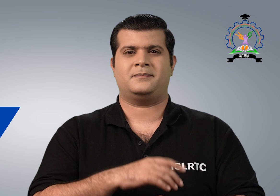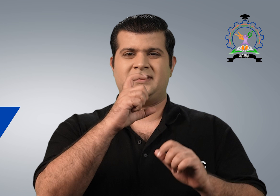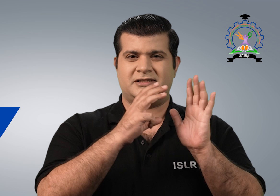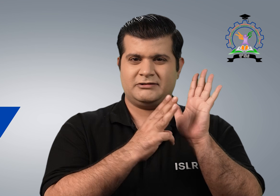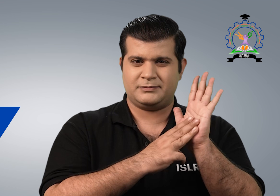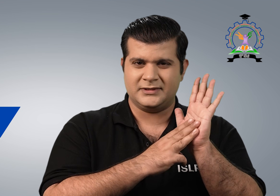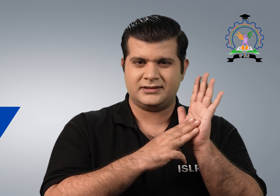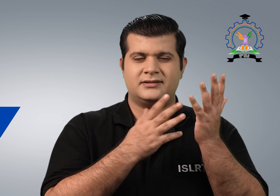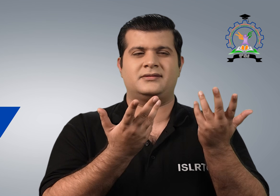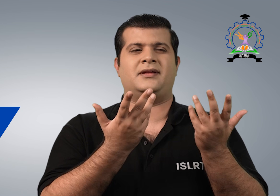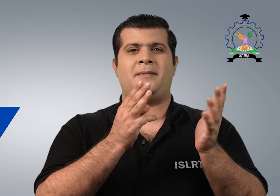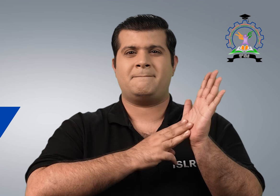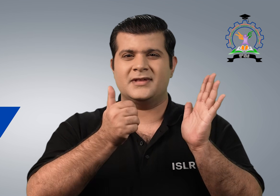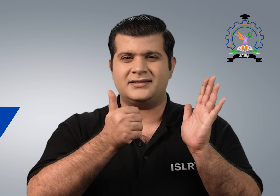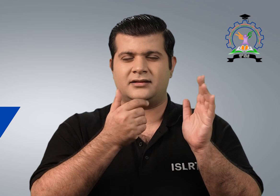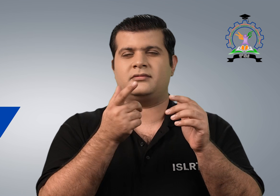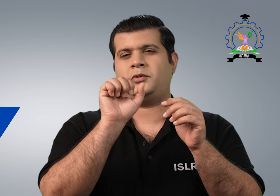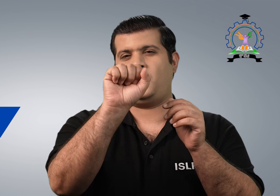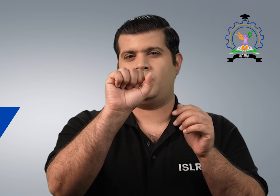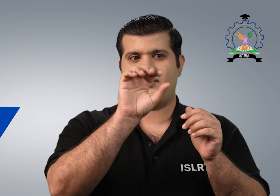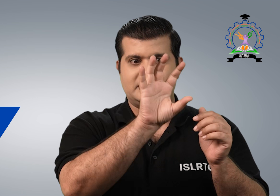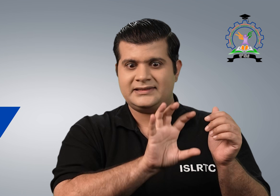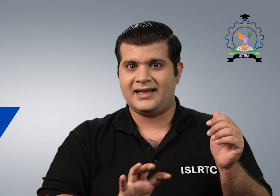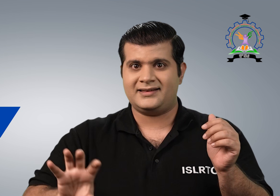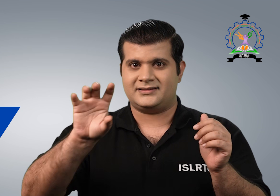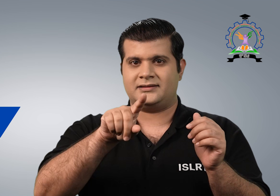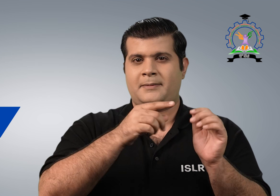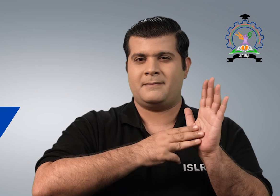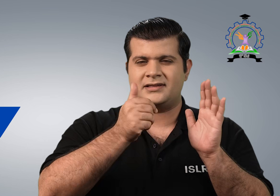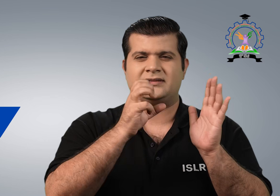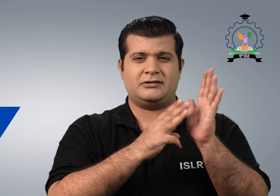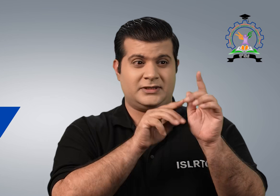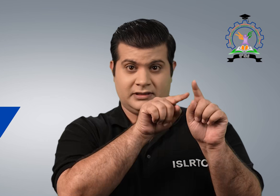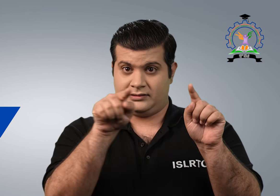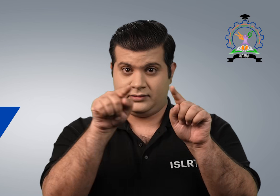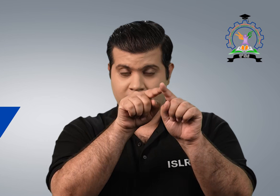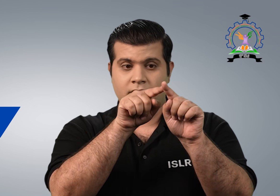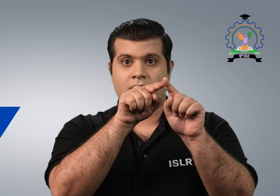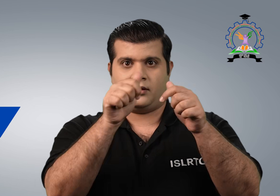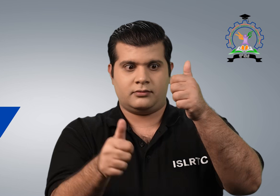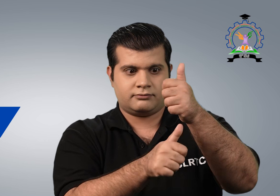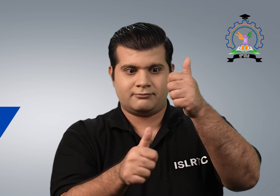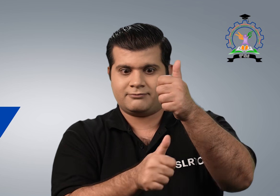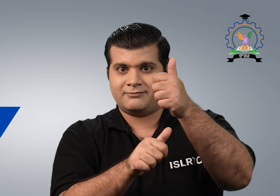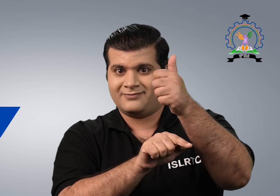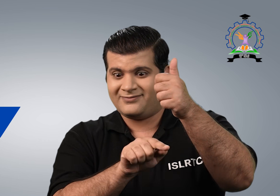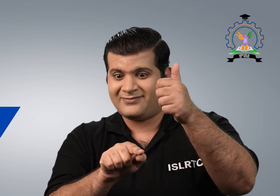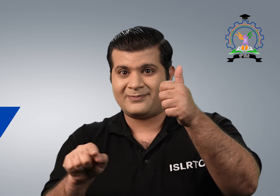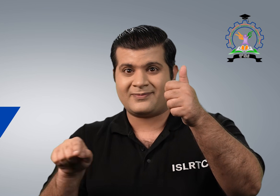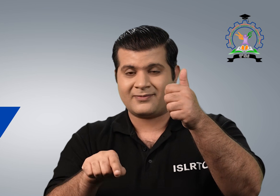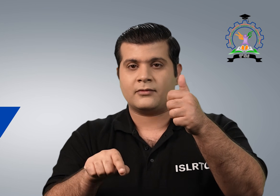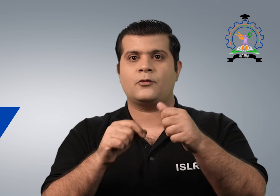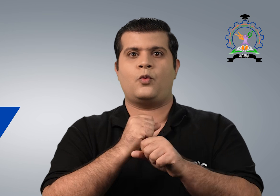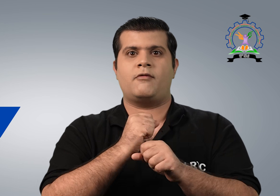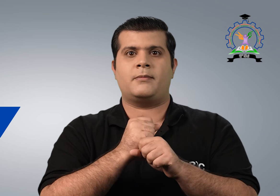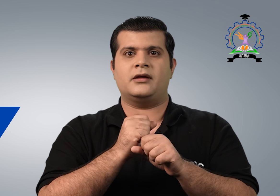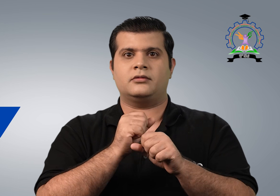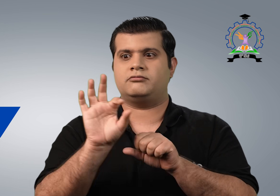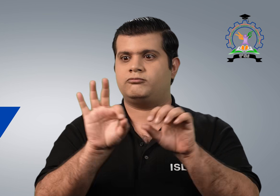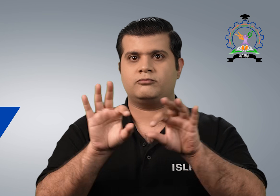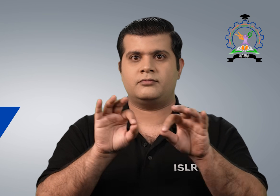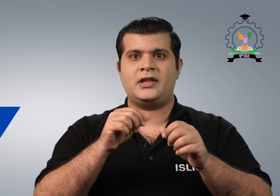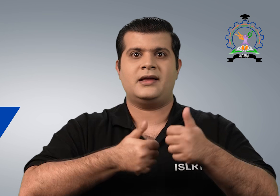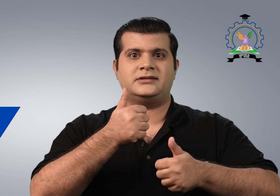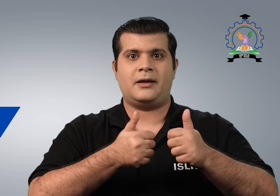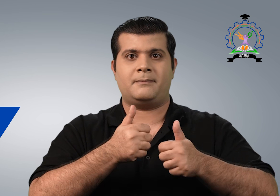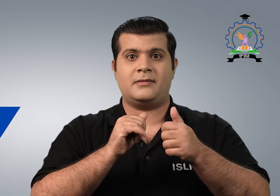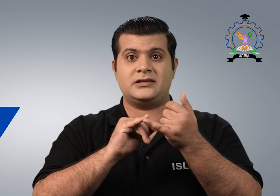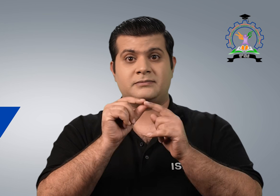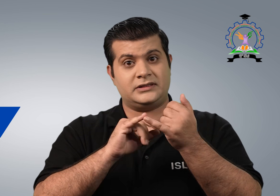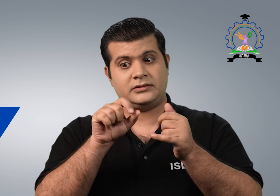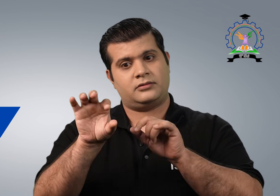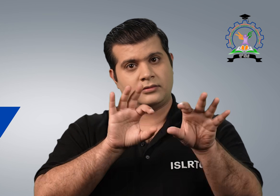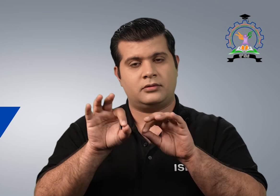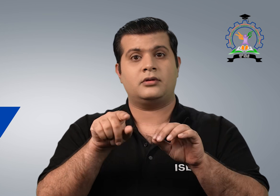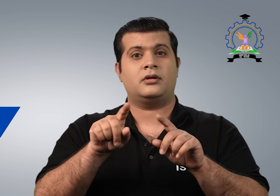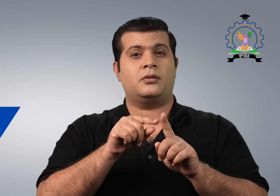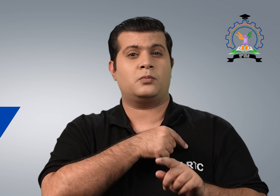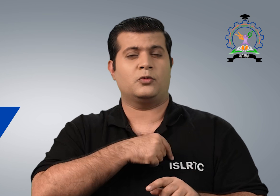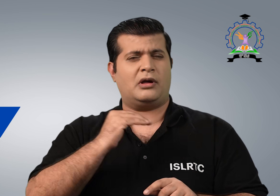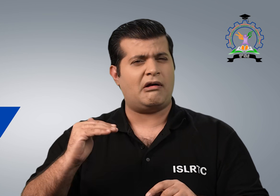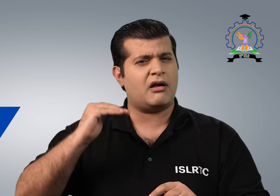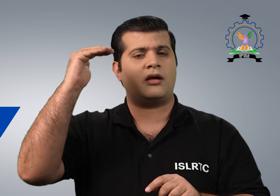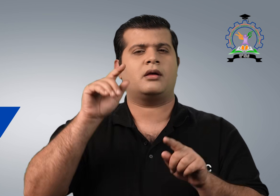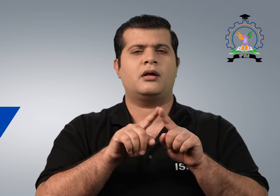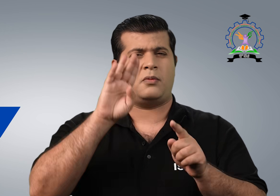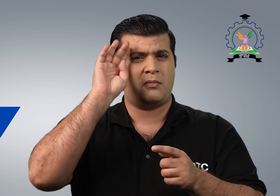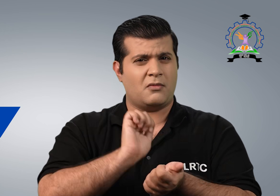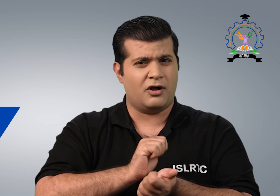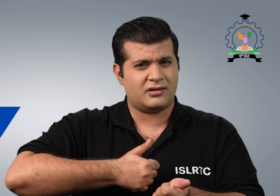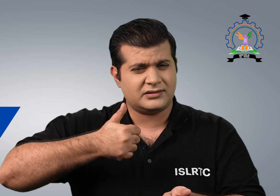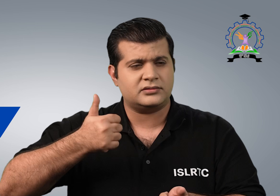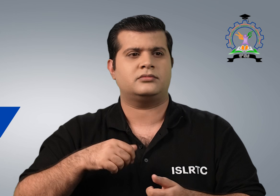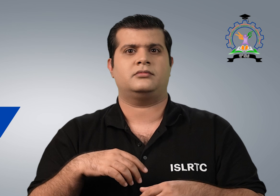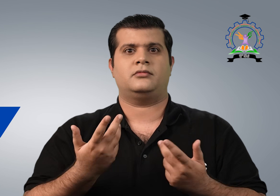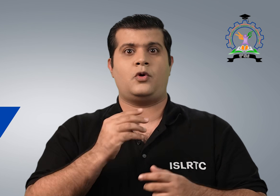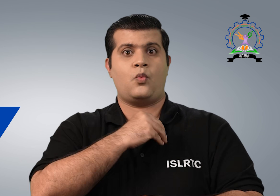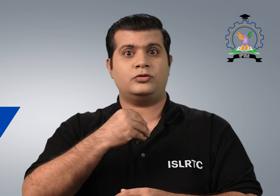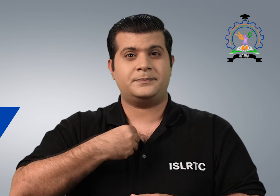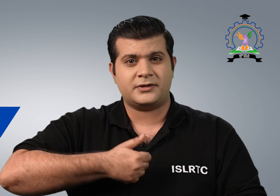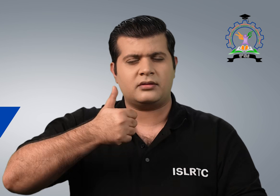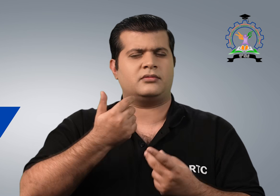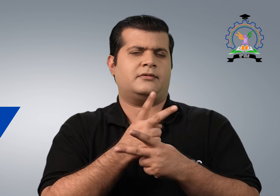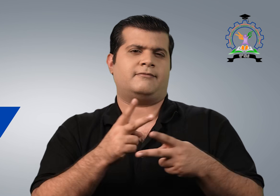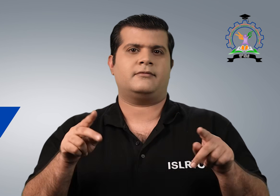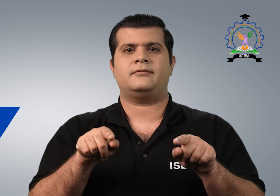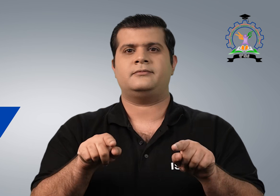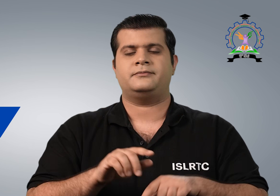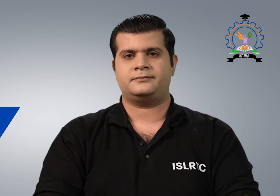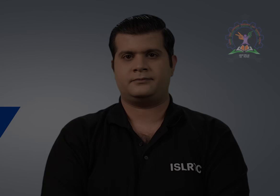It is a government body responsible for recruiting candidates for administrative positions in a state under the Chief Minister or Ministers. It recruits high-ranking state bureaucrats, such as Police Officers and Hospital Superintendents.